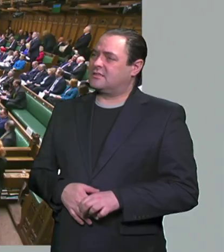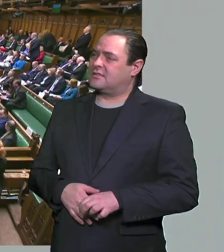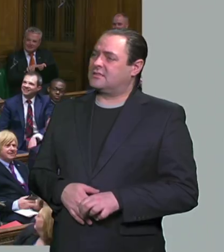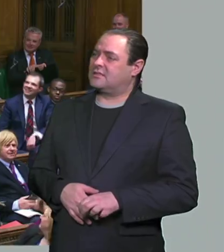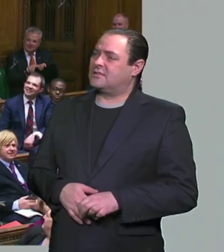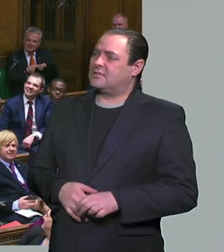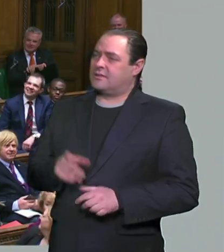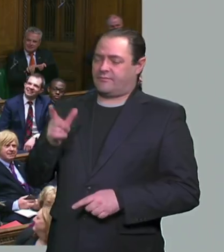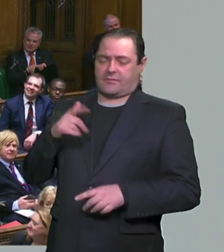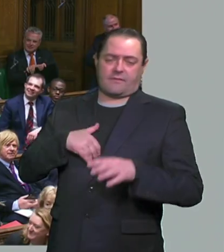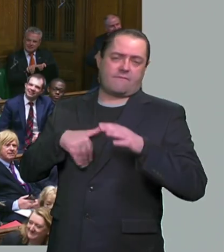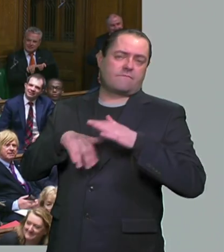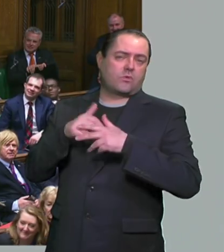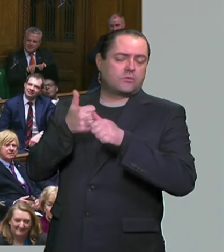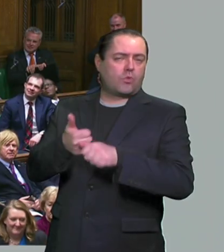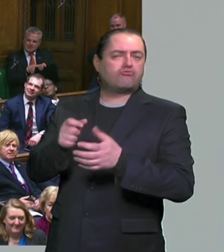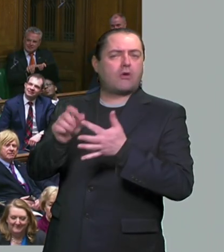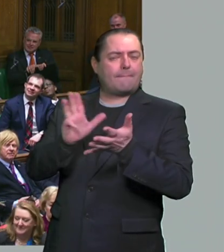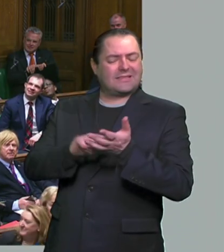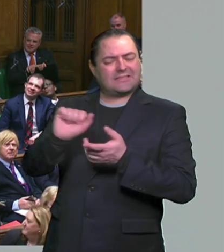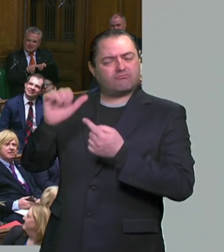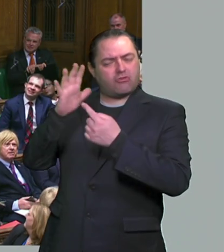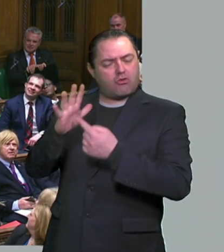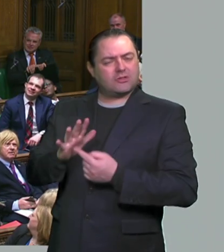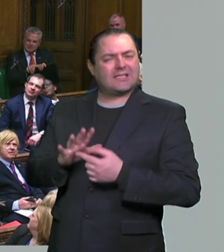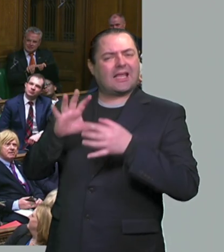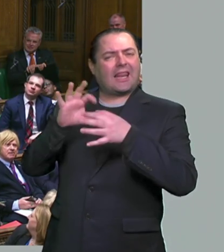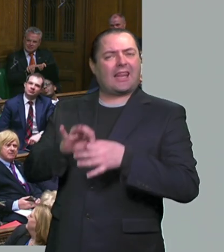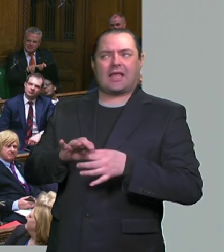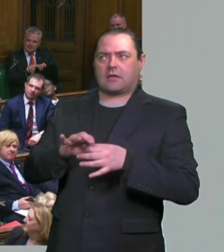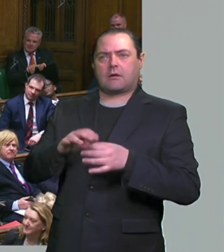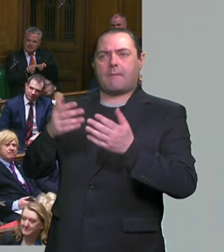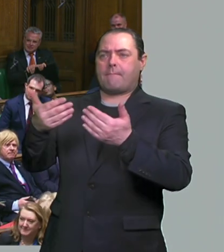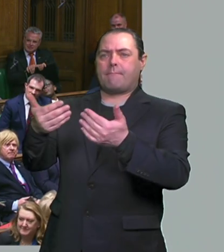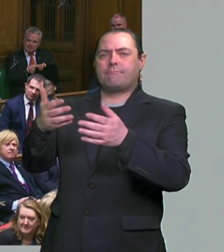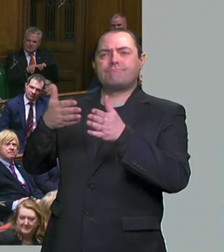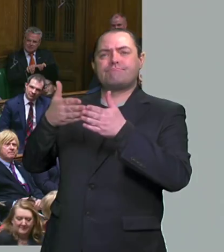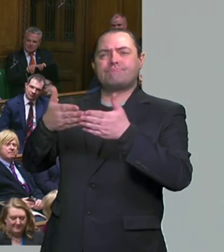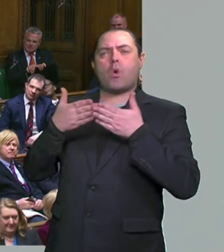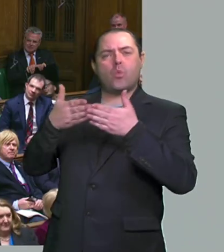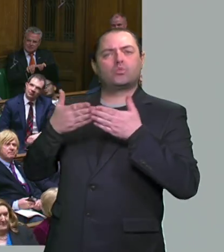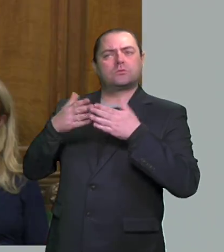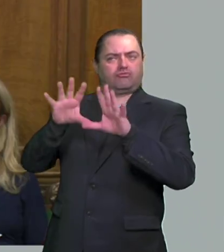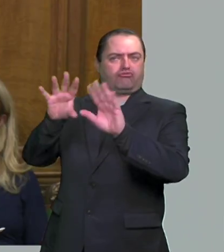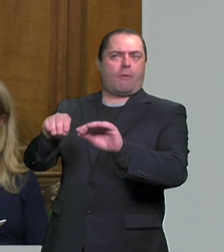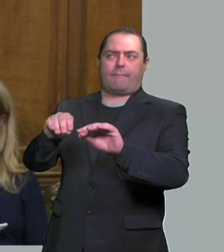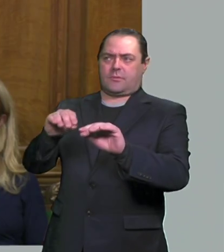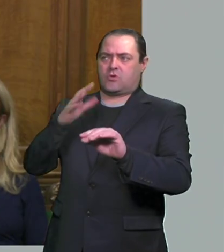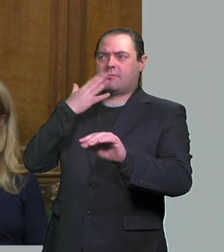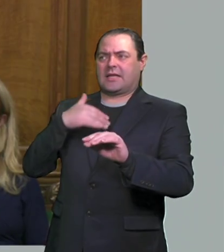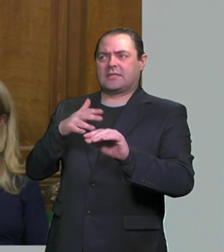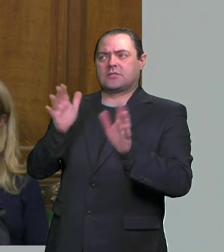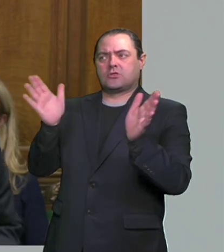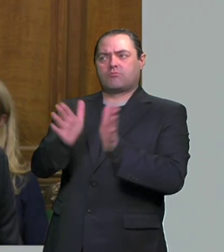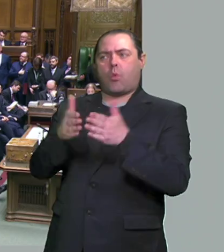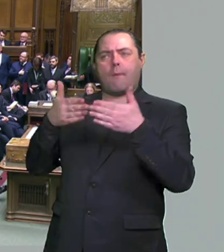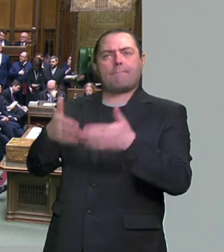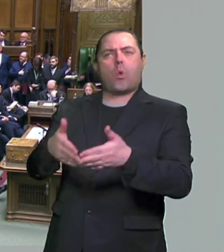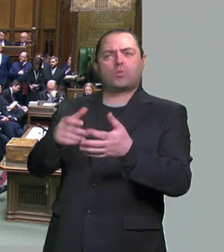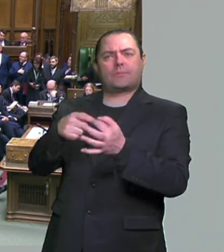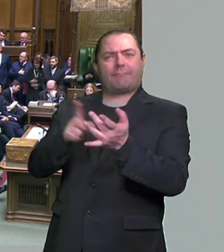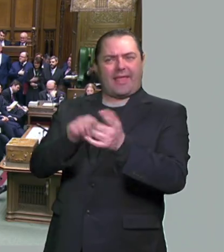I wholeheartedly support my Prime Minister’s priority of stopping the boats, so can he please bring in the small boats Bill next week?